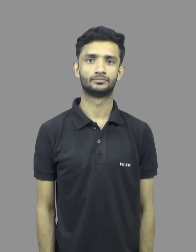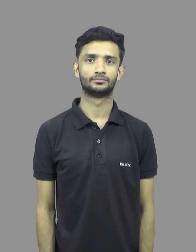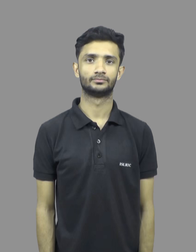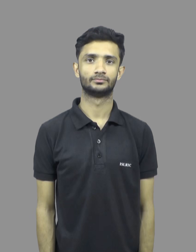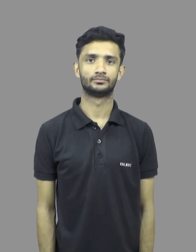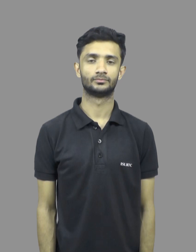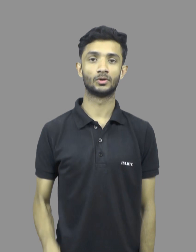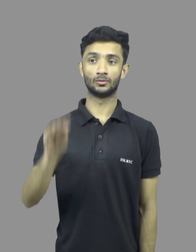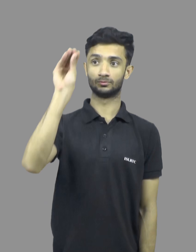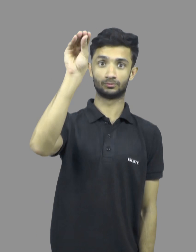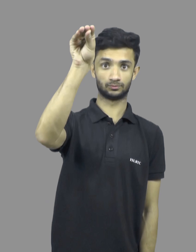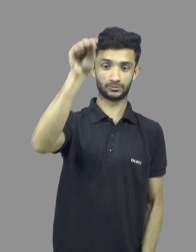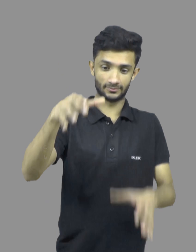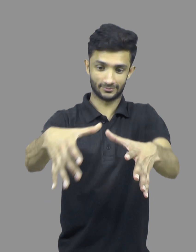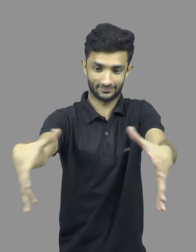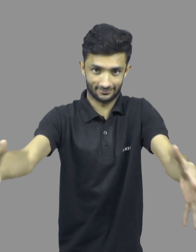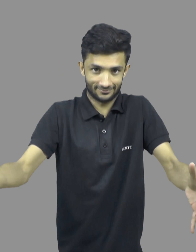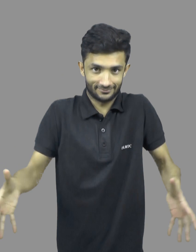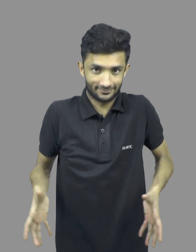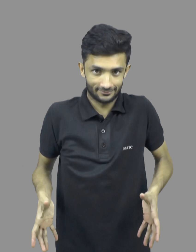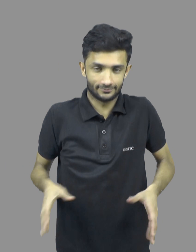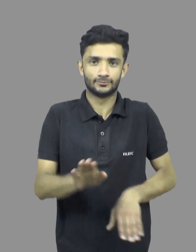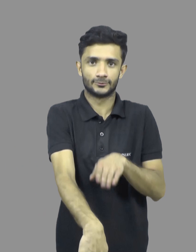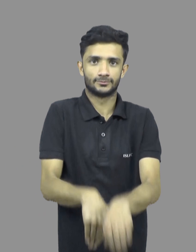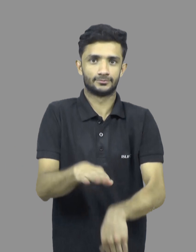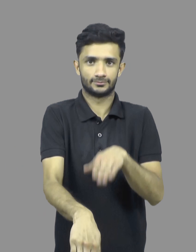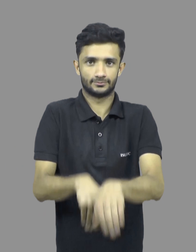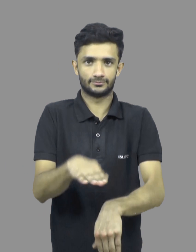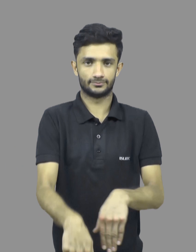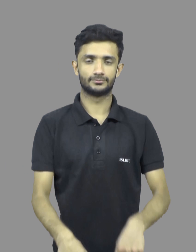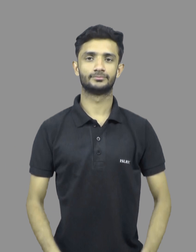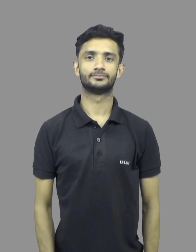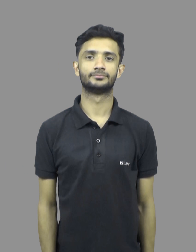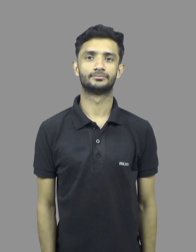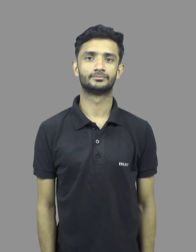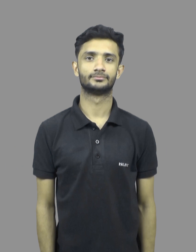Ostrich